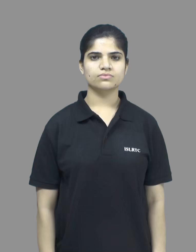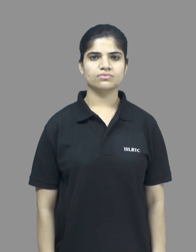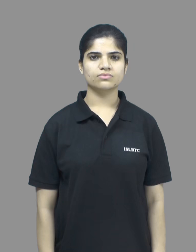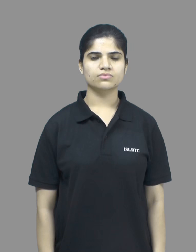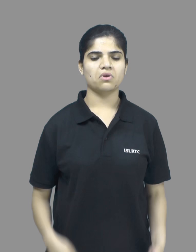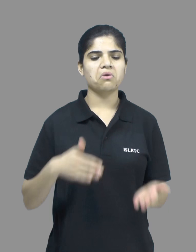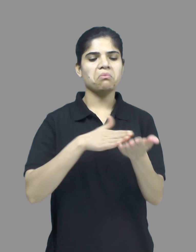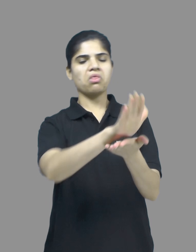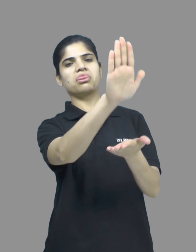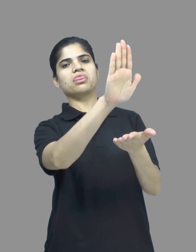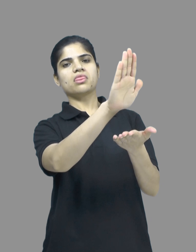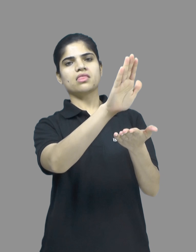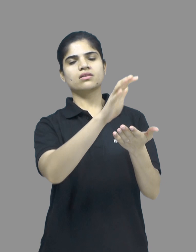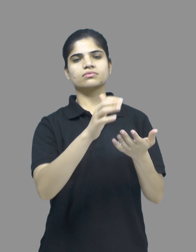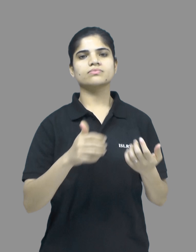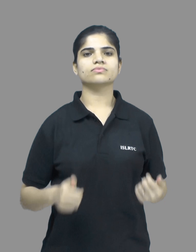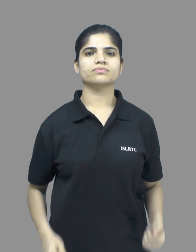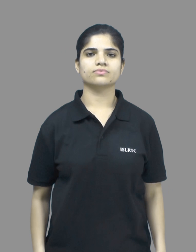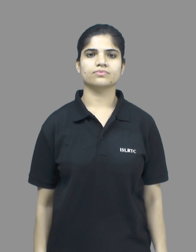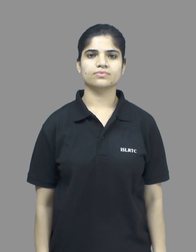Slip